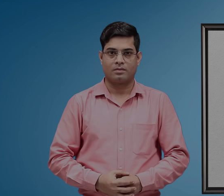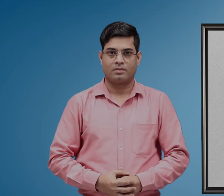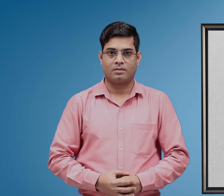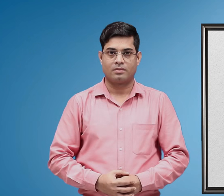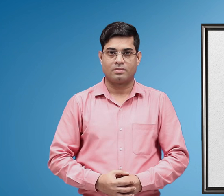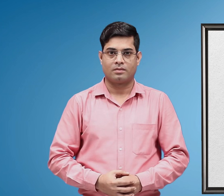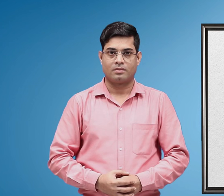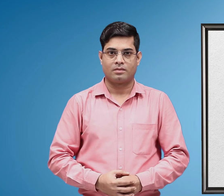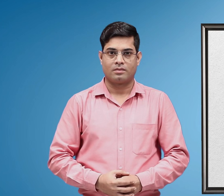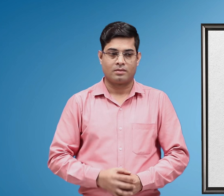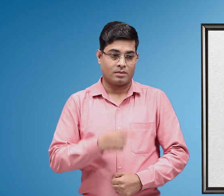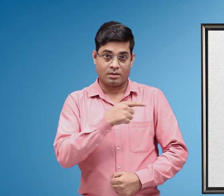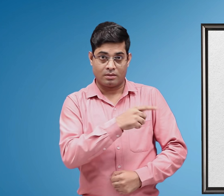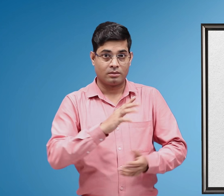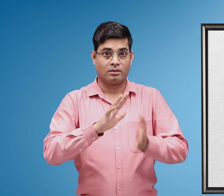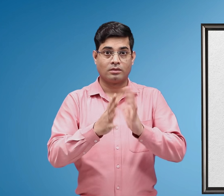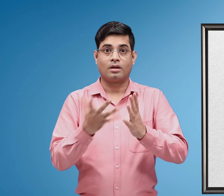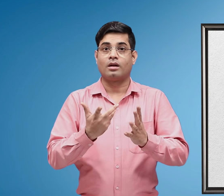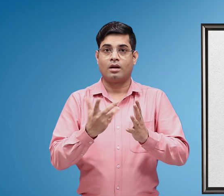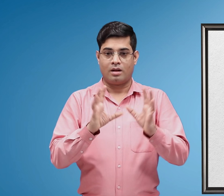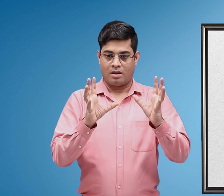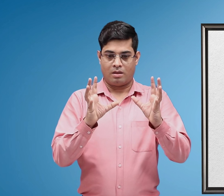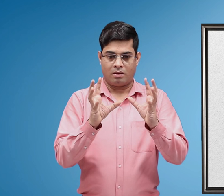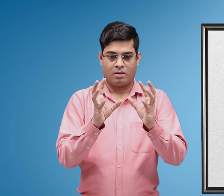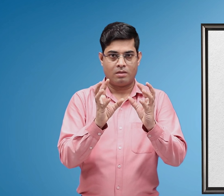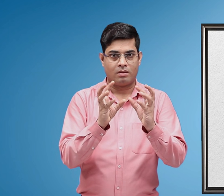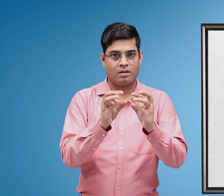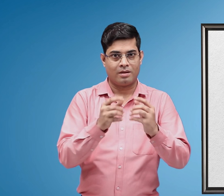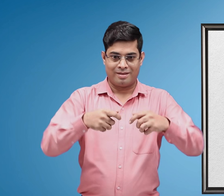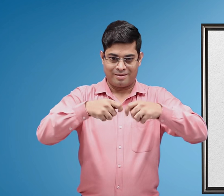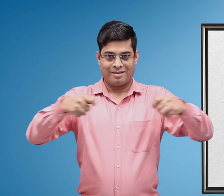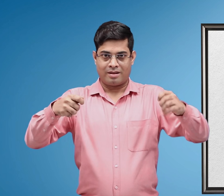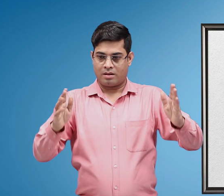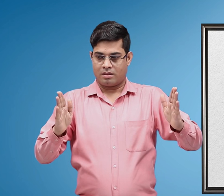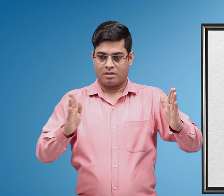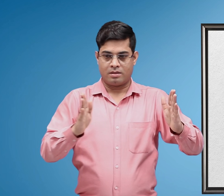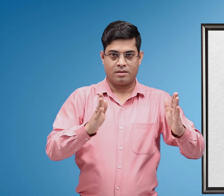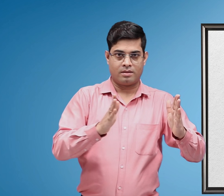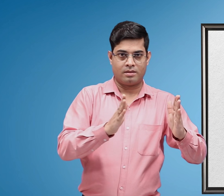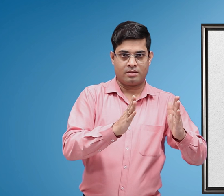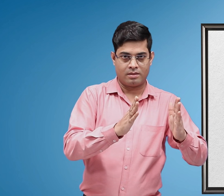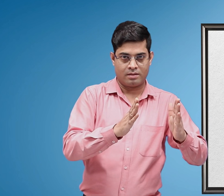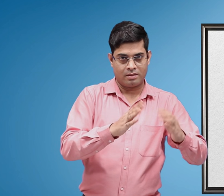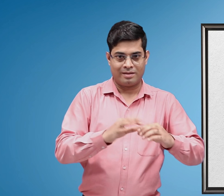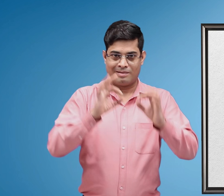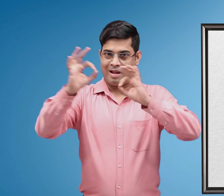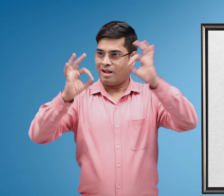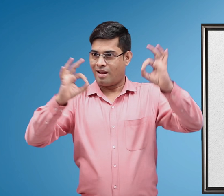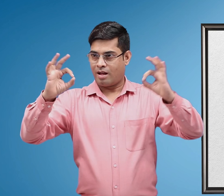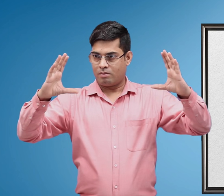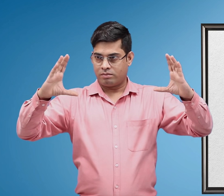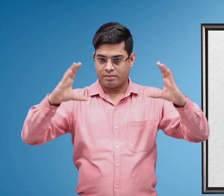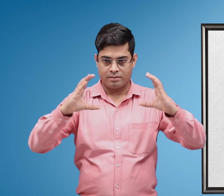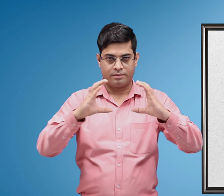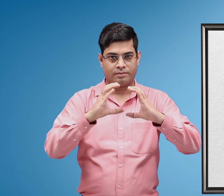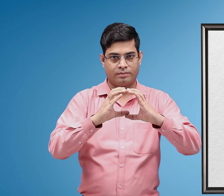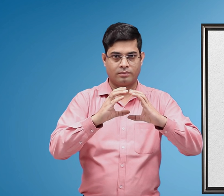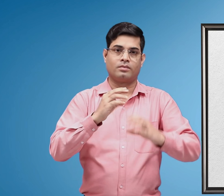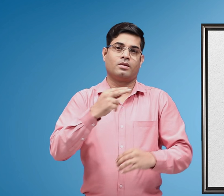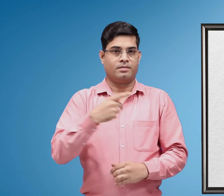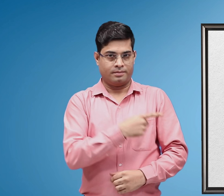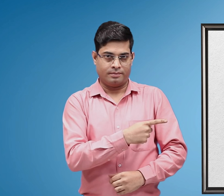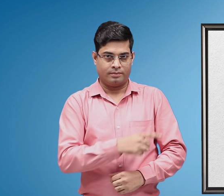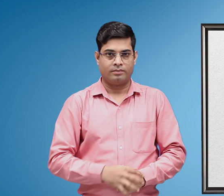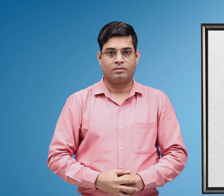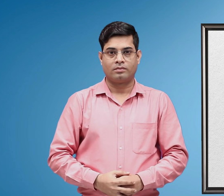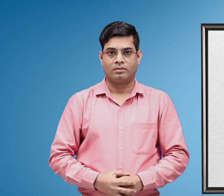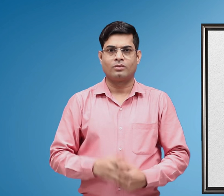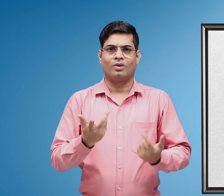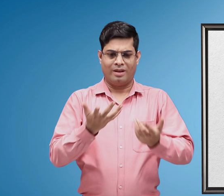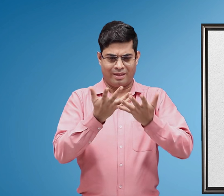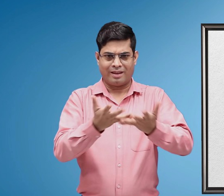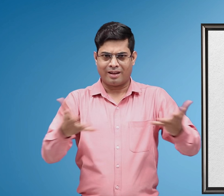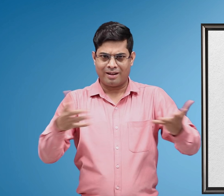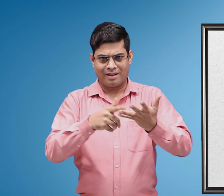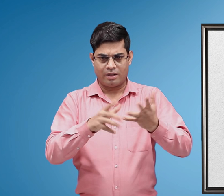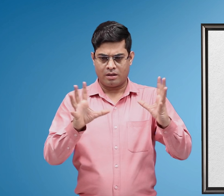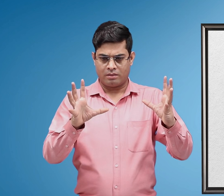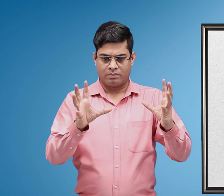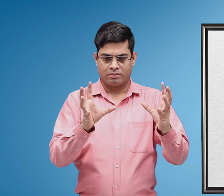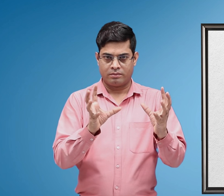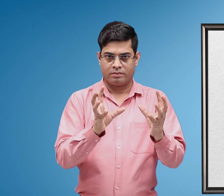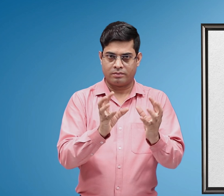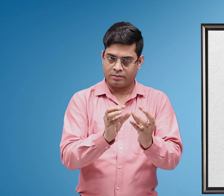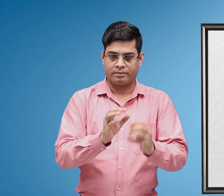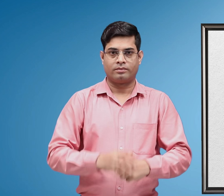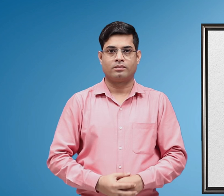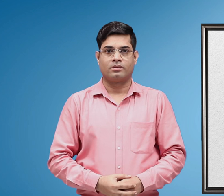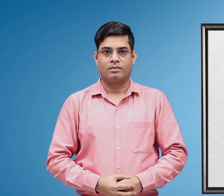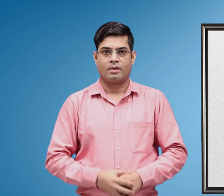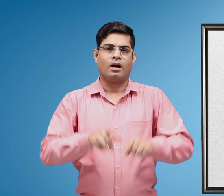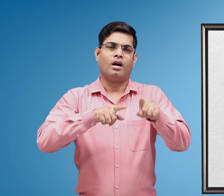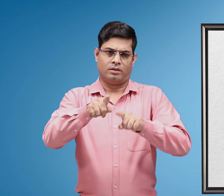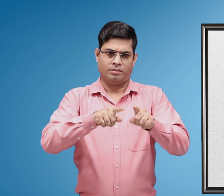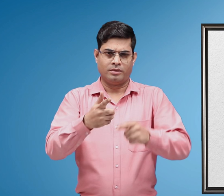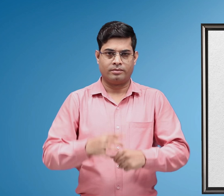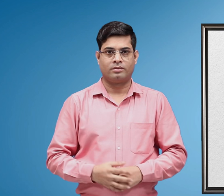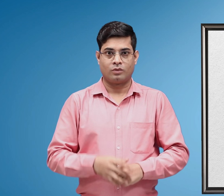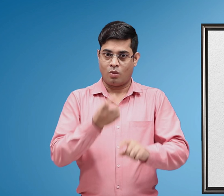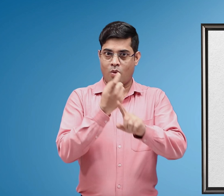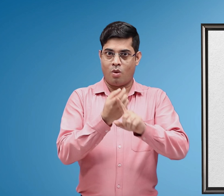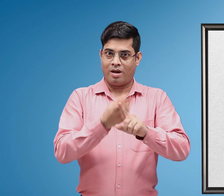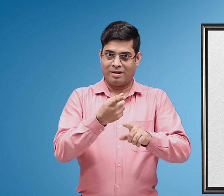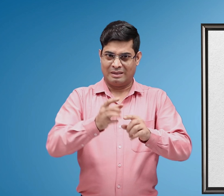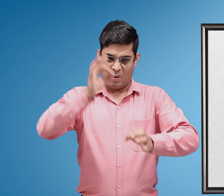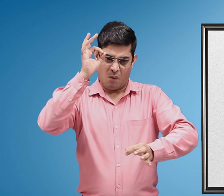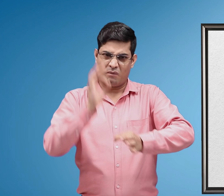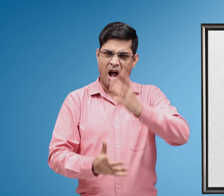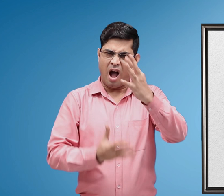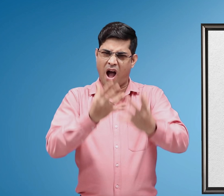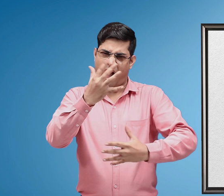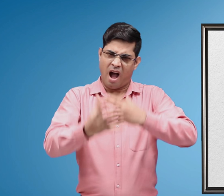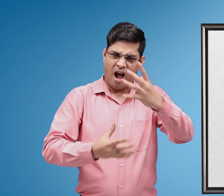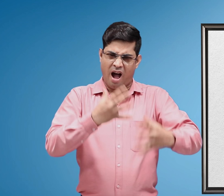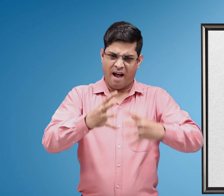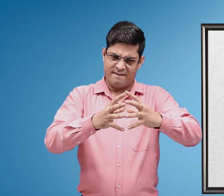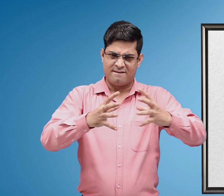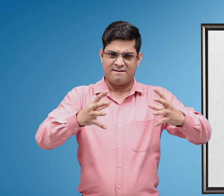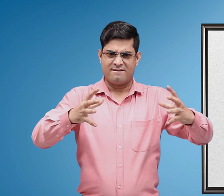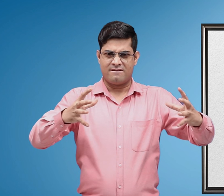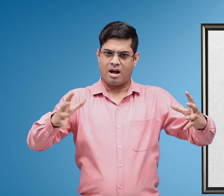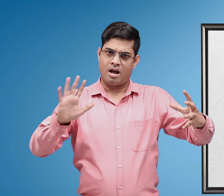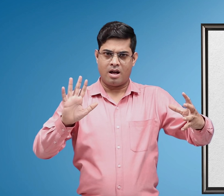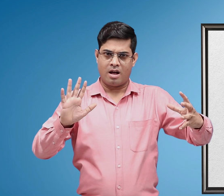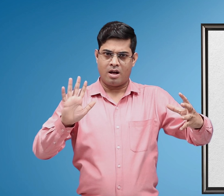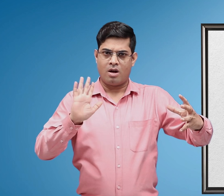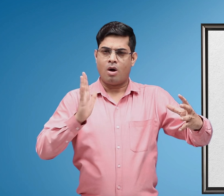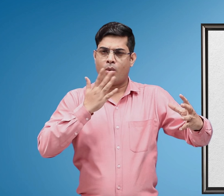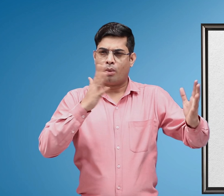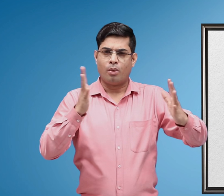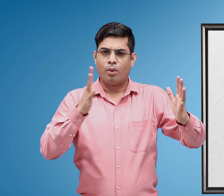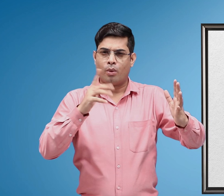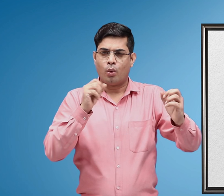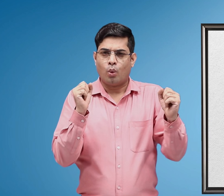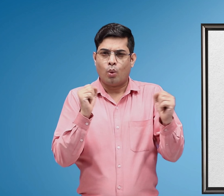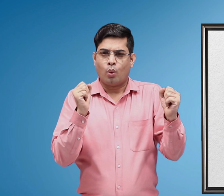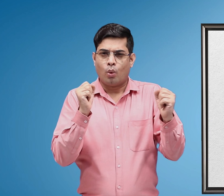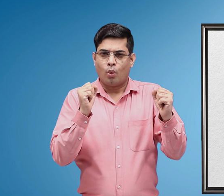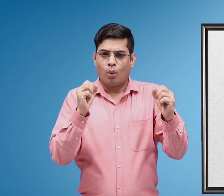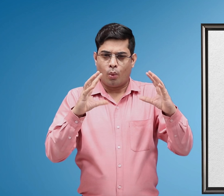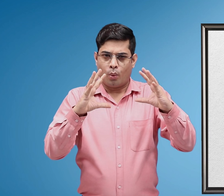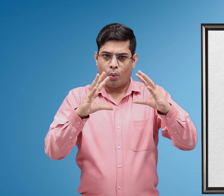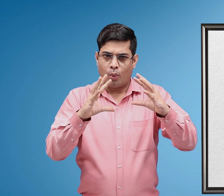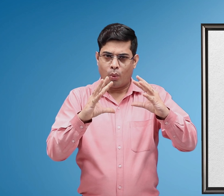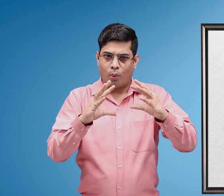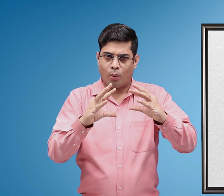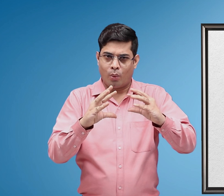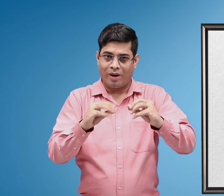Contraction These signs mean contraction. It refers to the decrease in size of something. For example, when iron is heated, it expands and when it cools down, its size decreases.